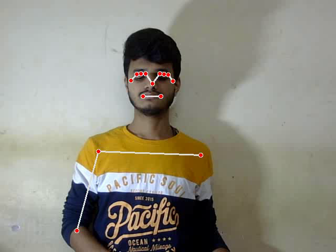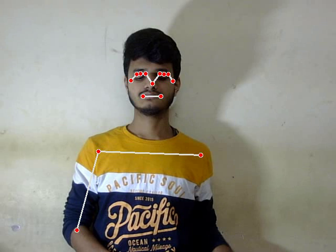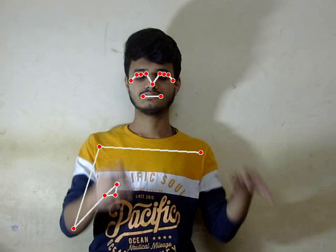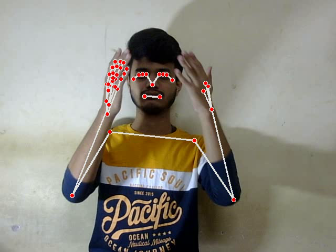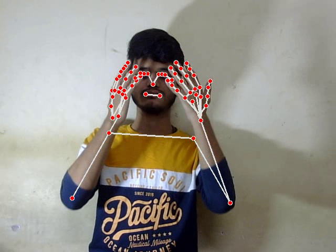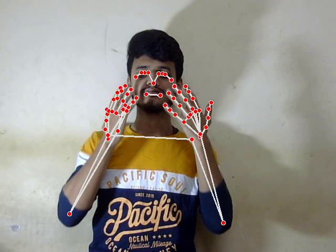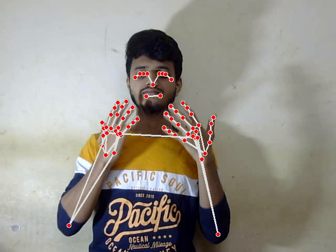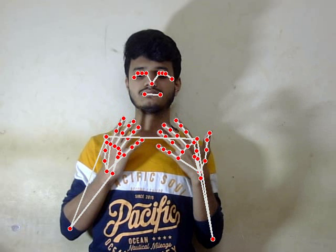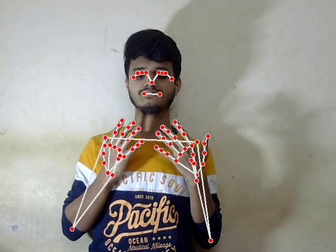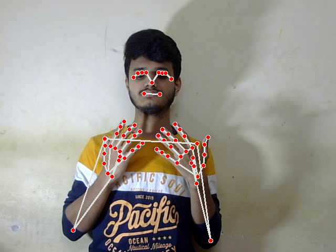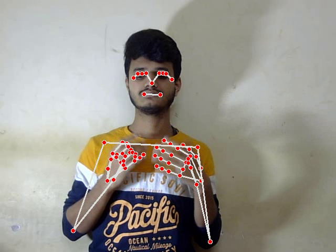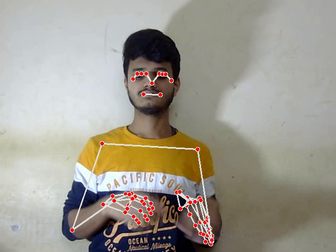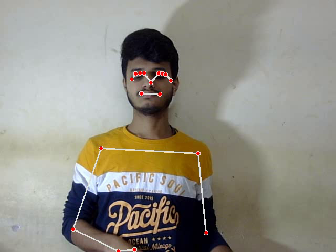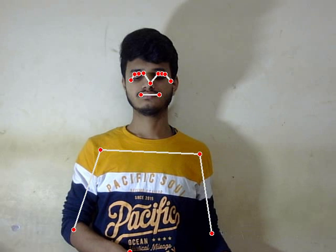sad